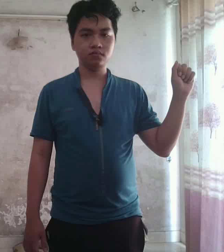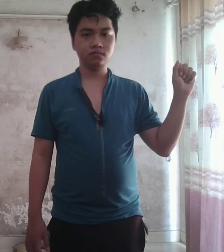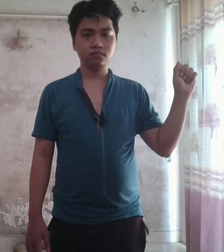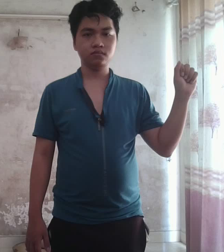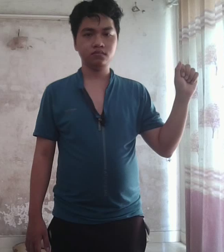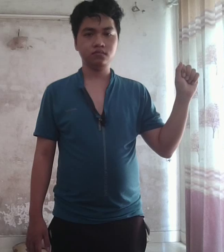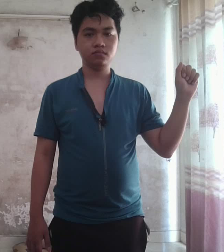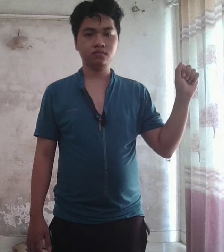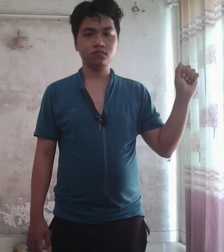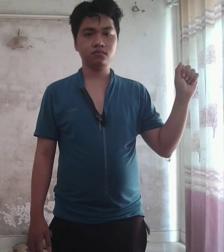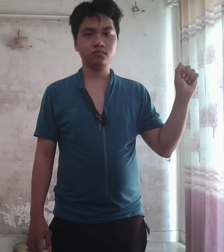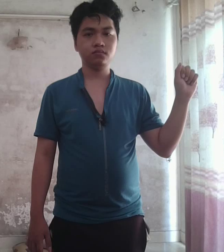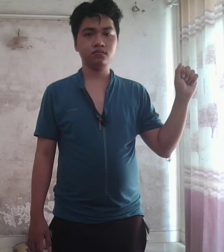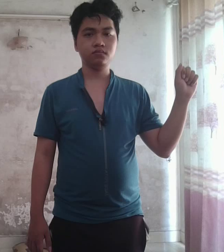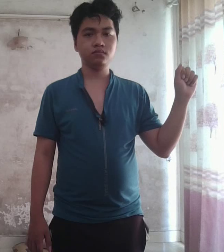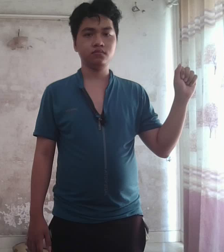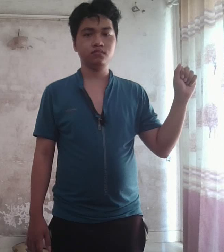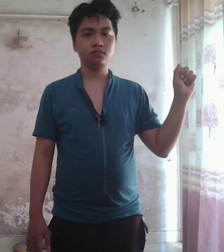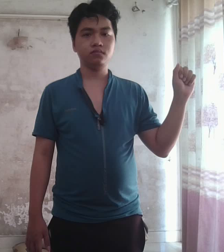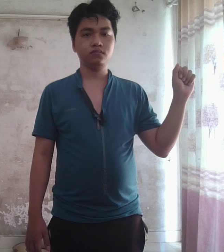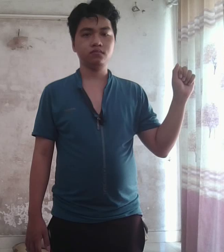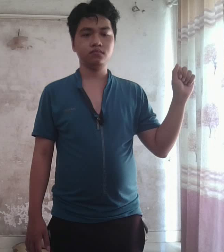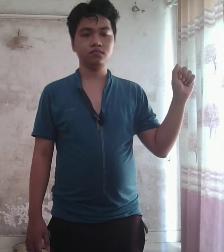a